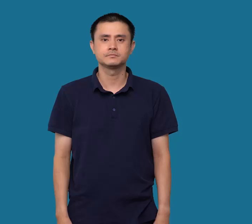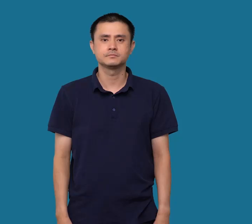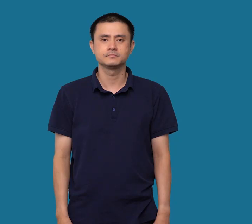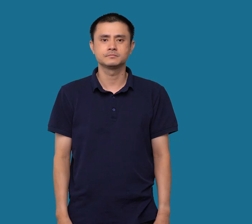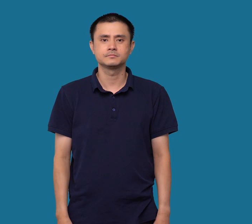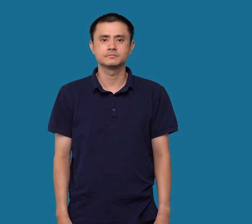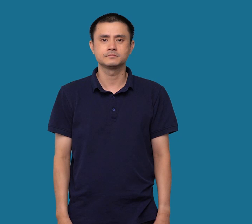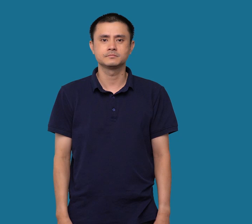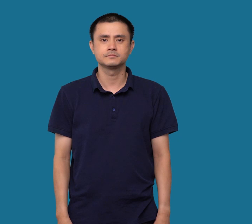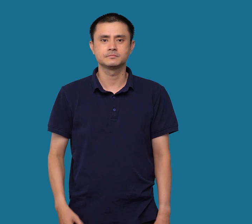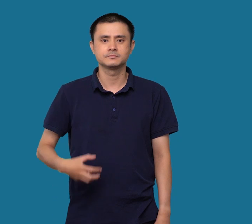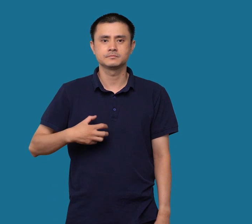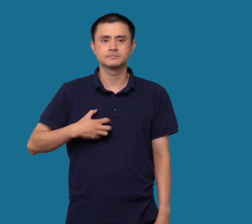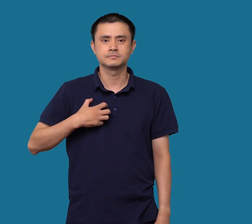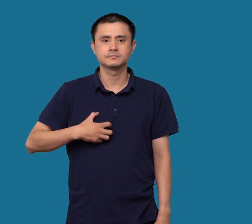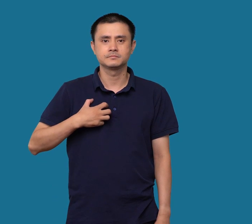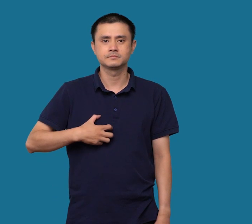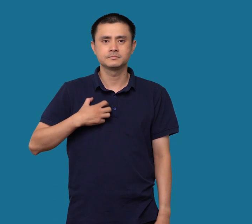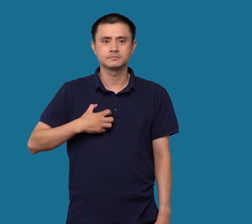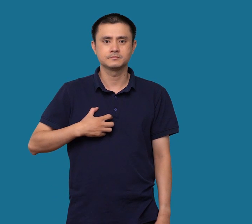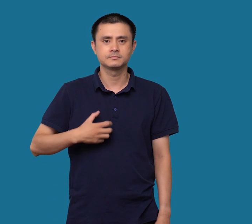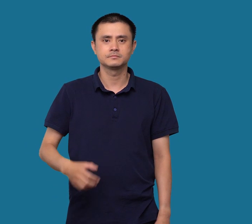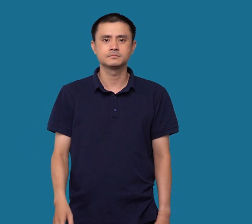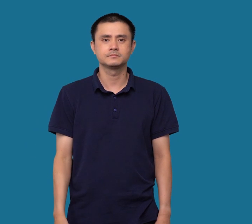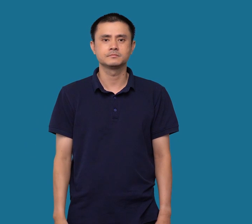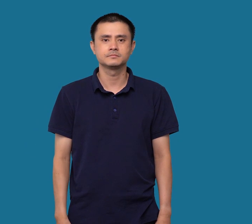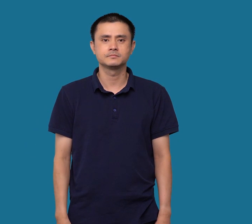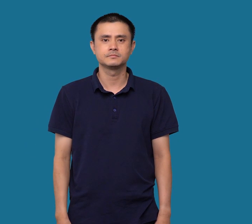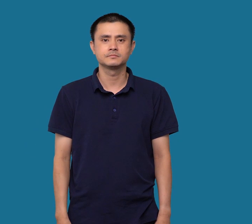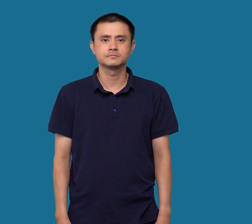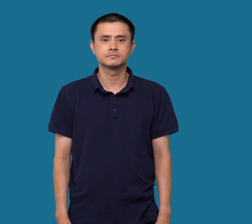xà phòng